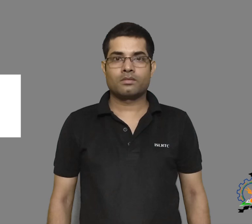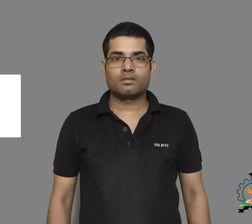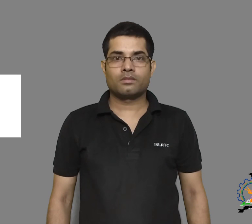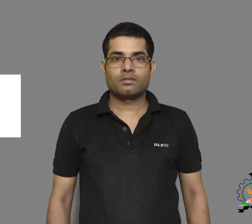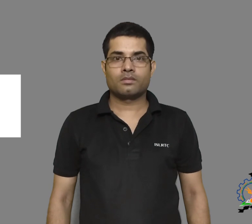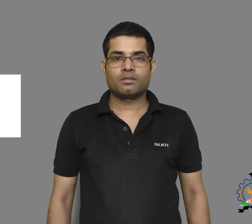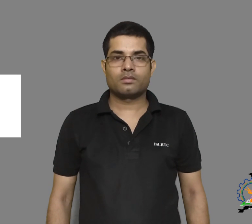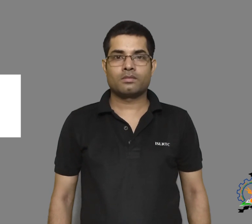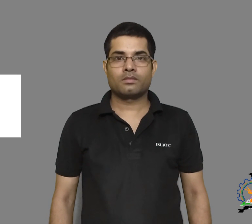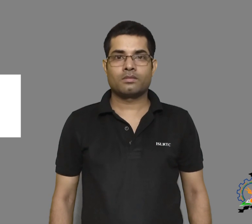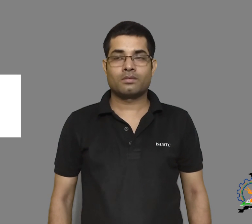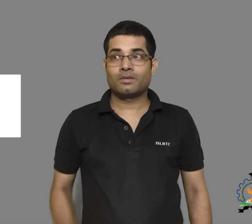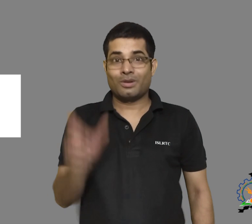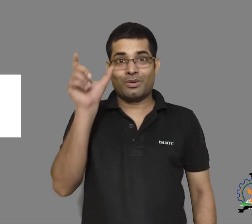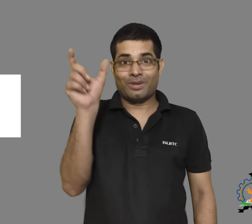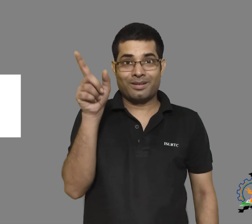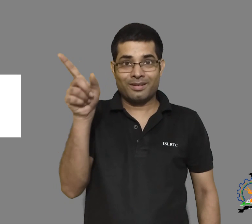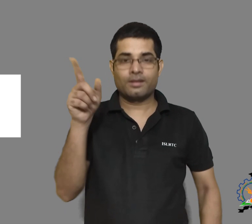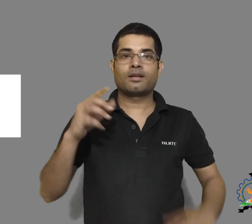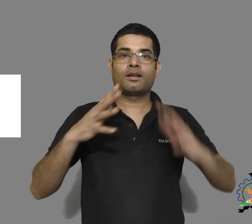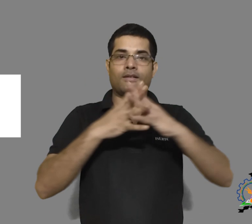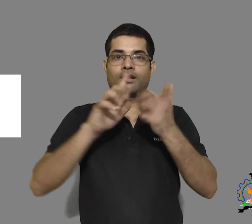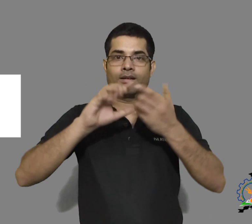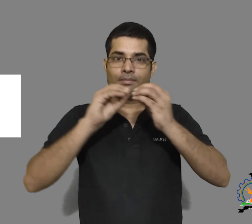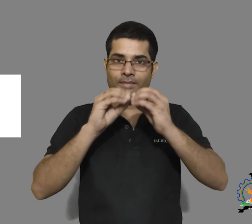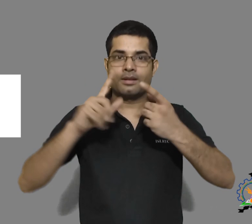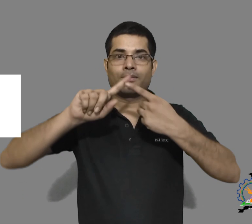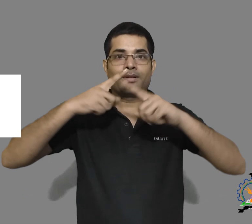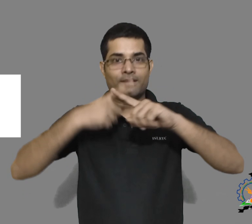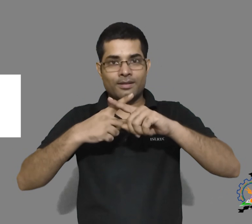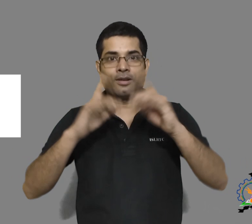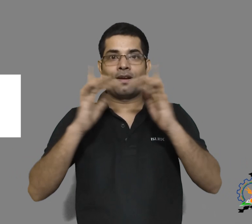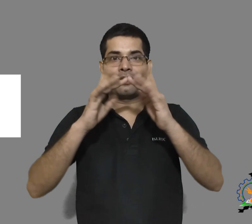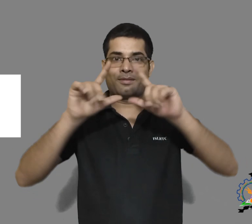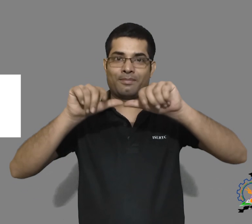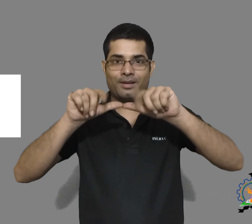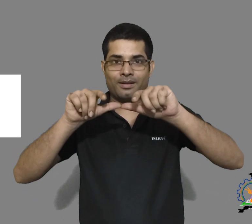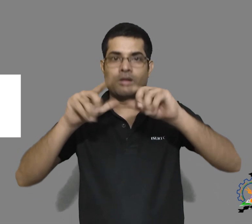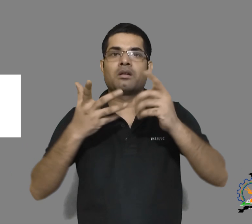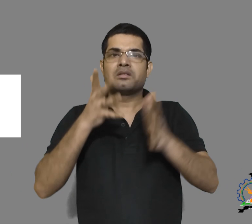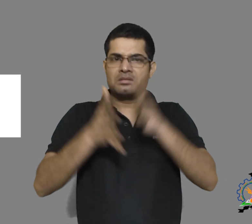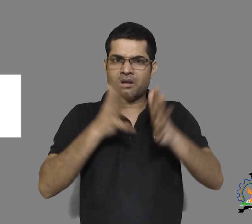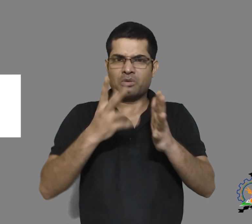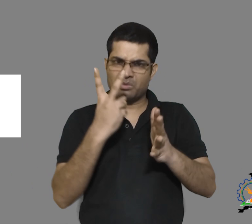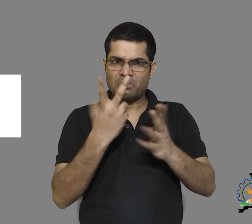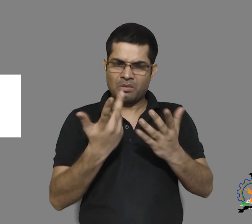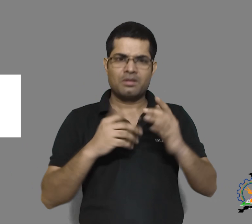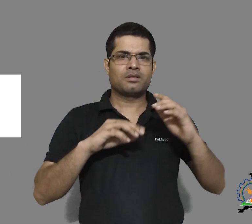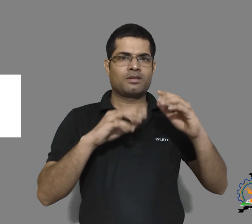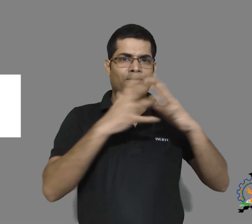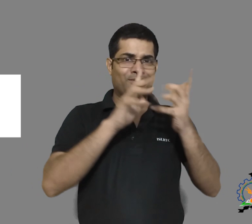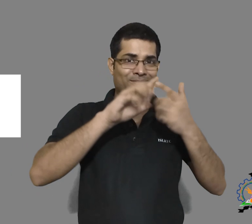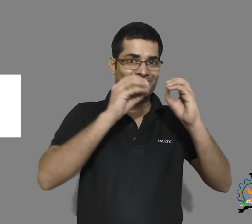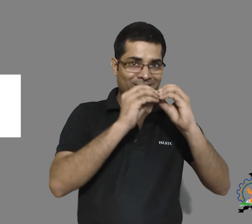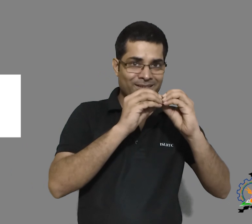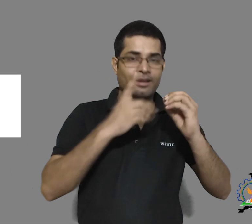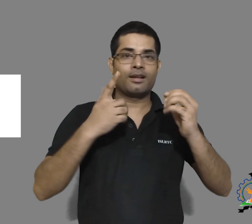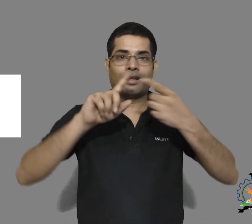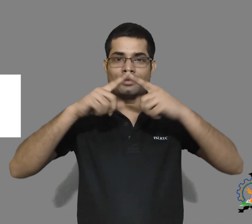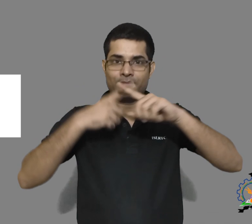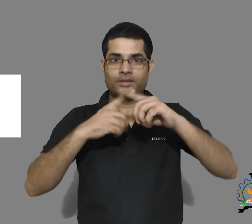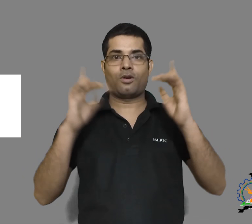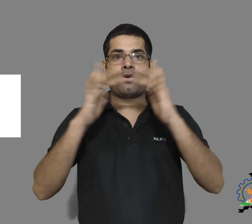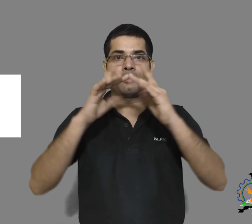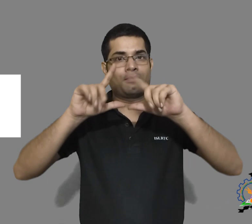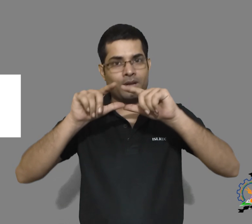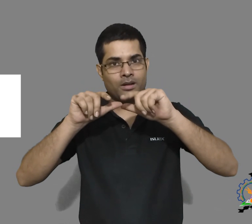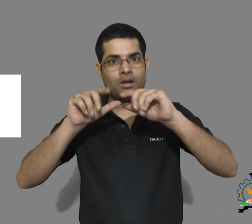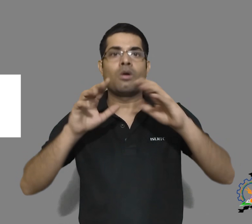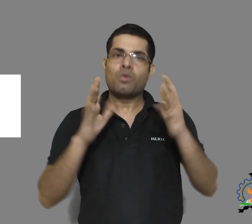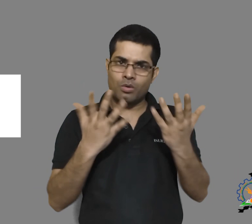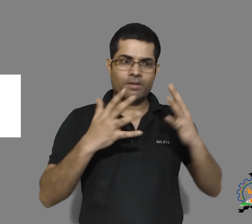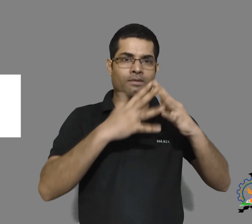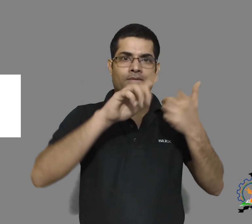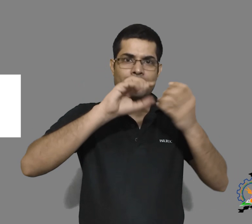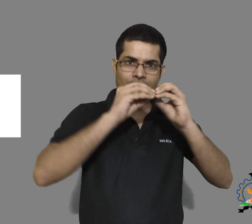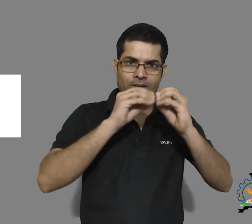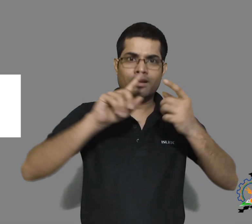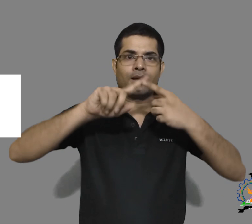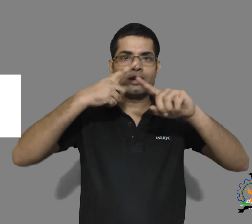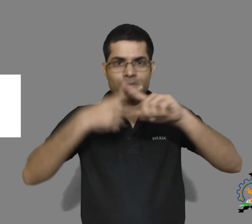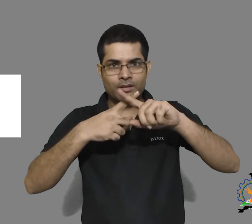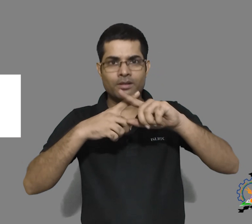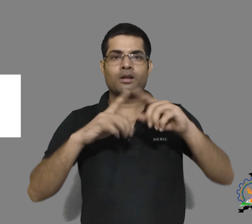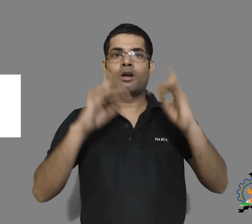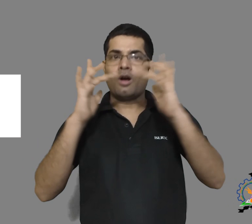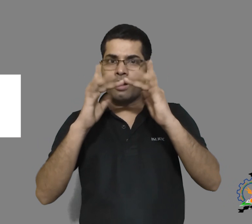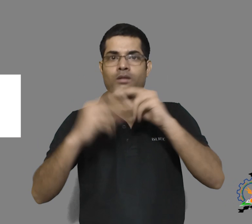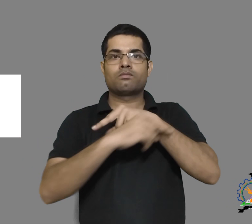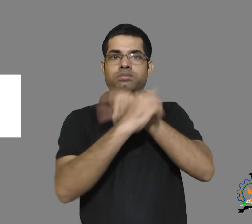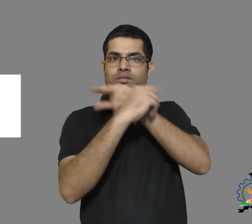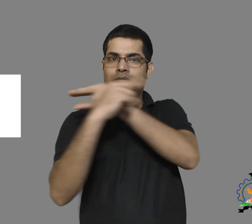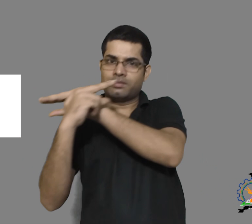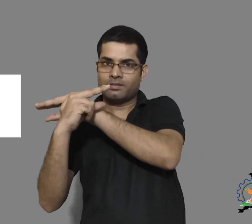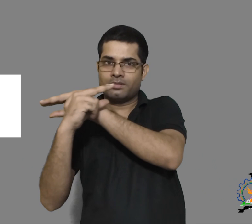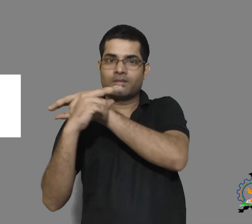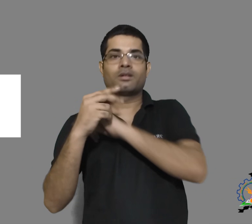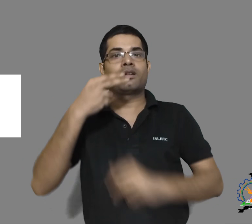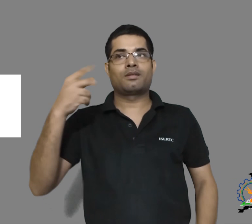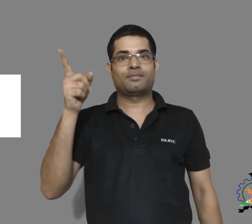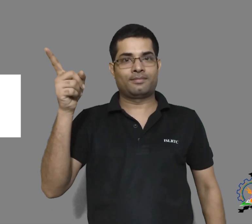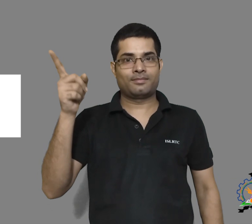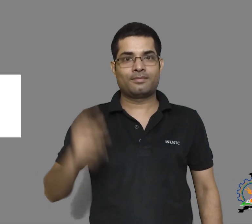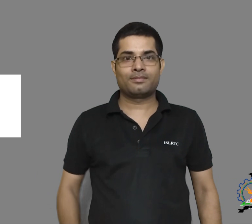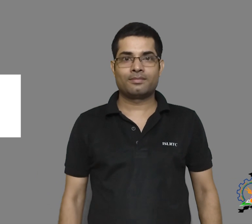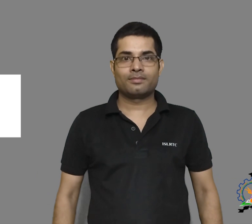Webex